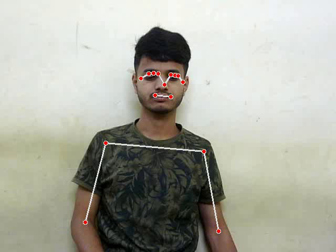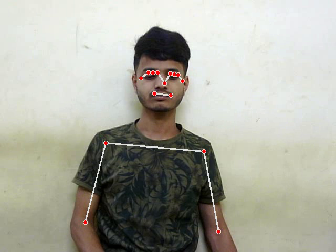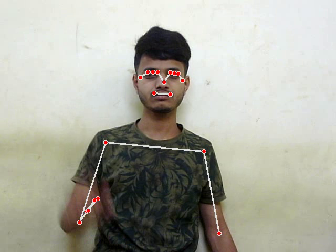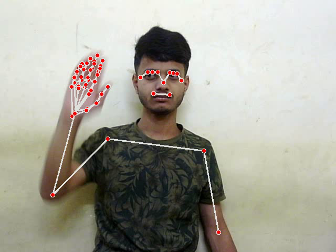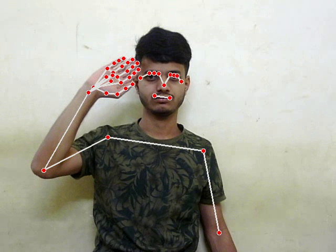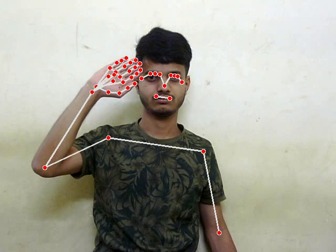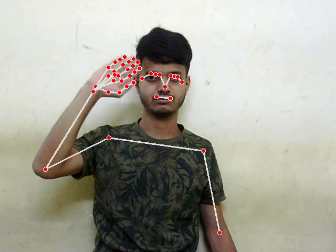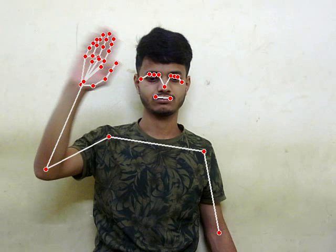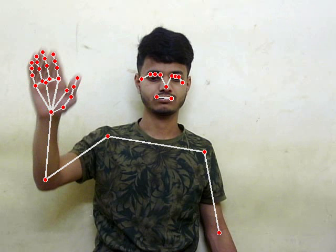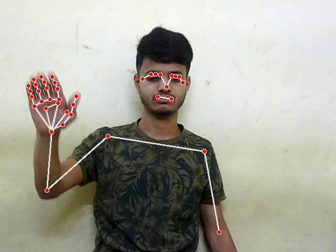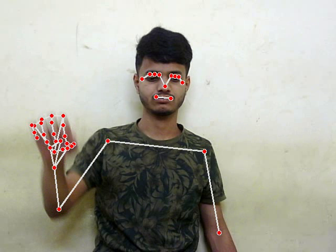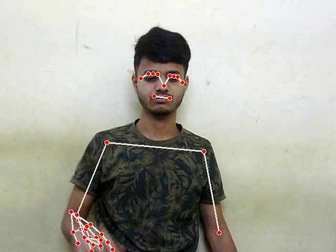hello